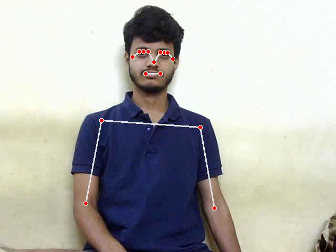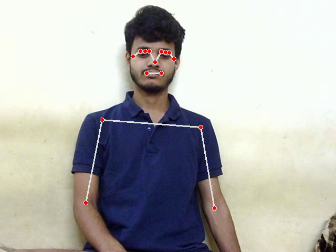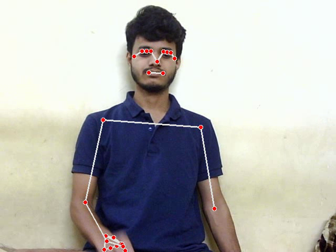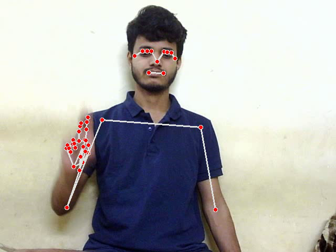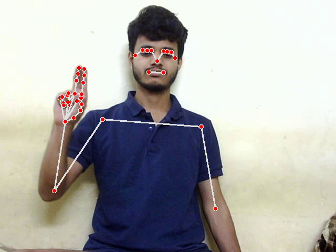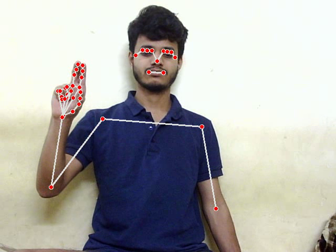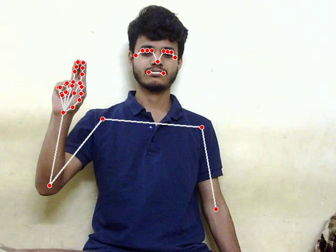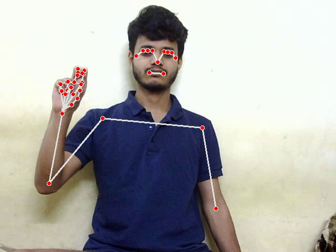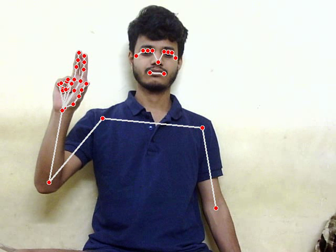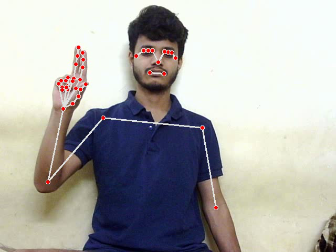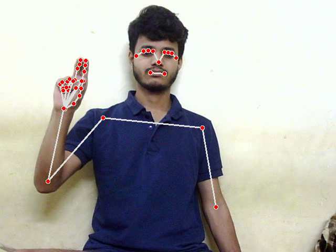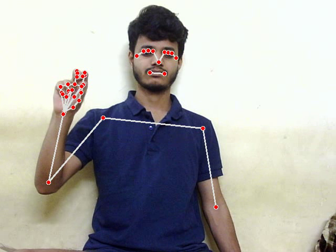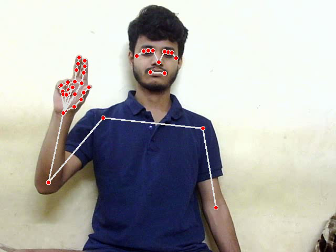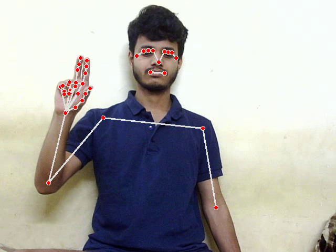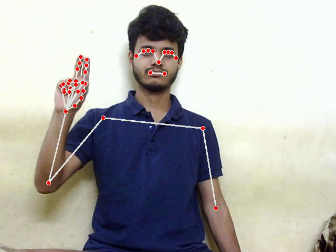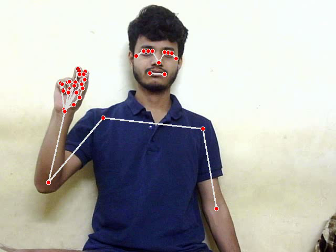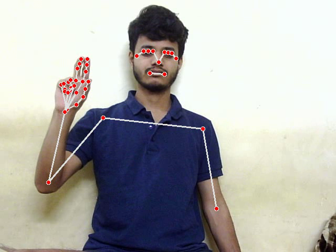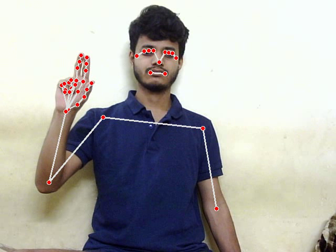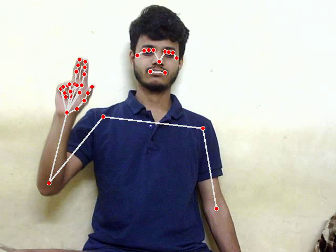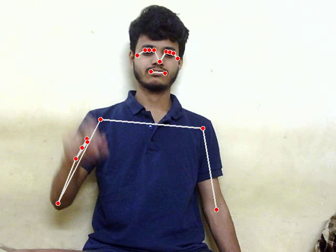no